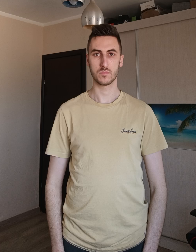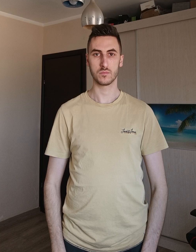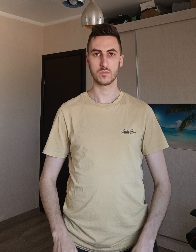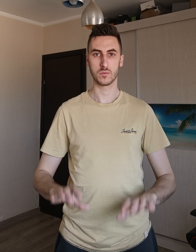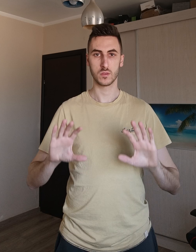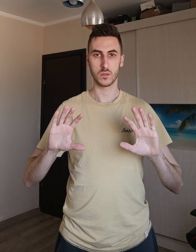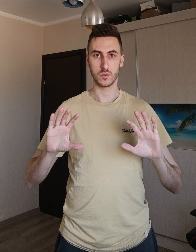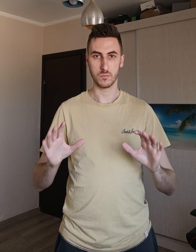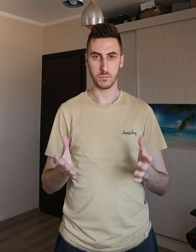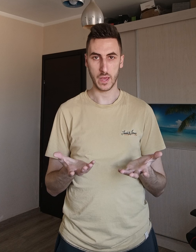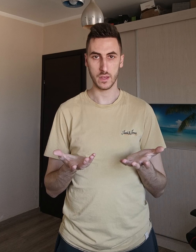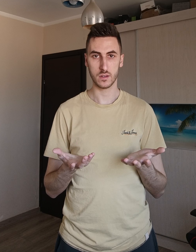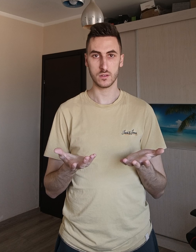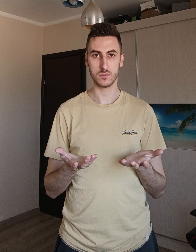מהר